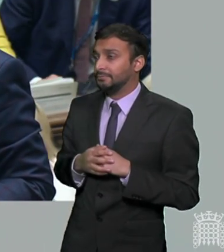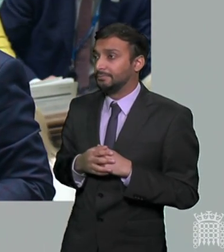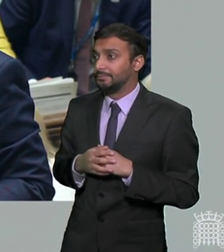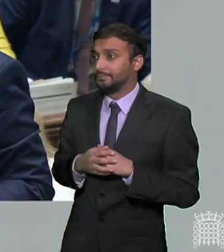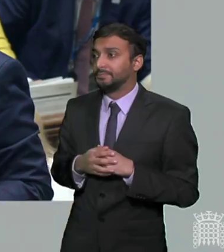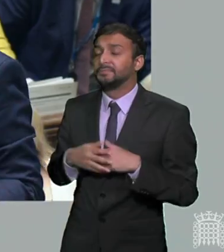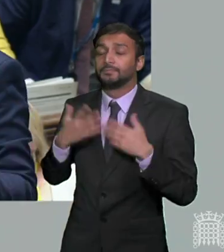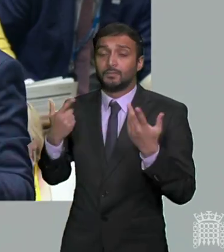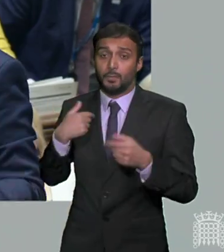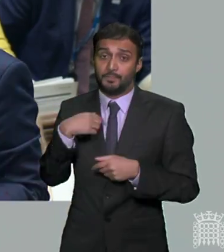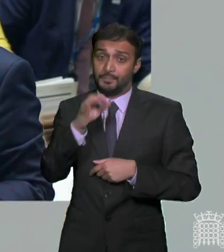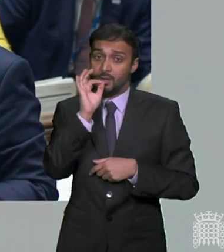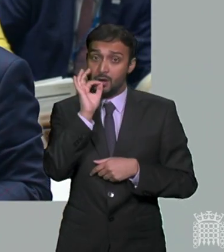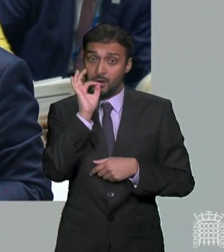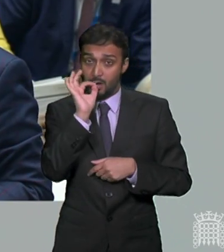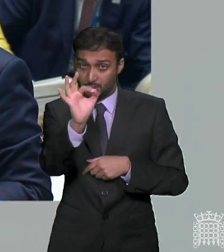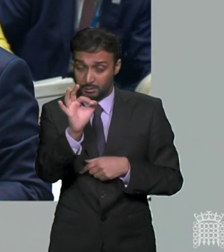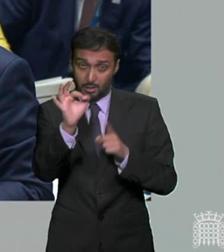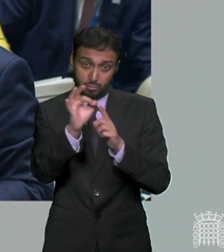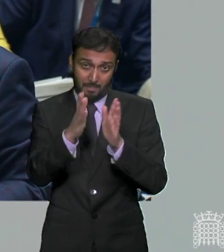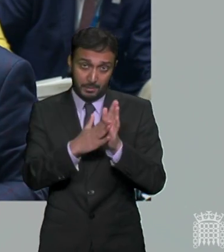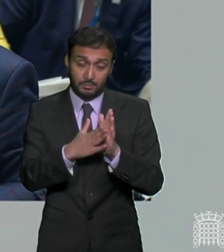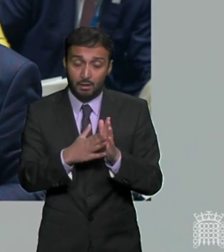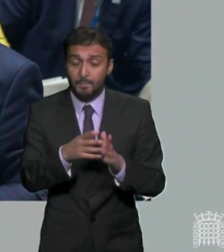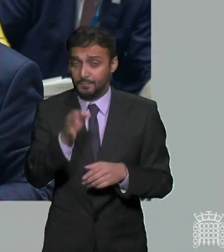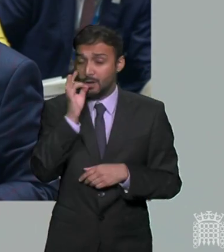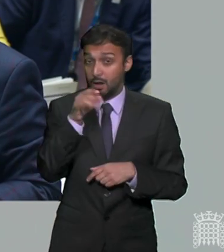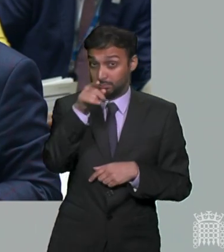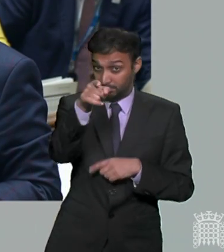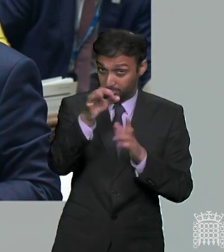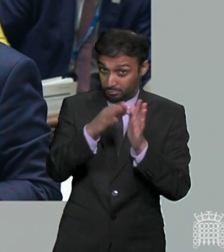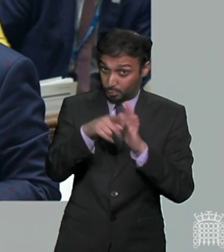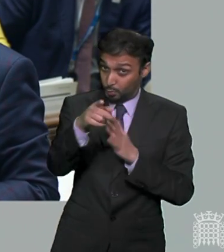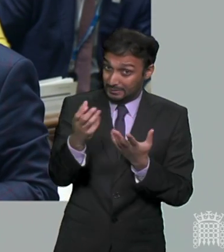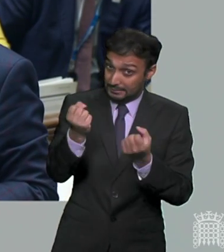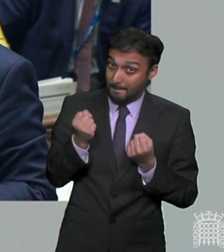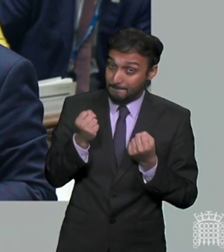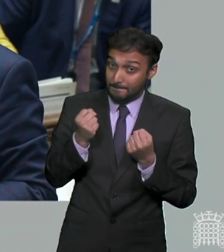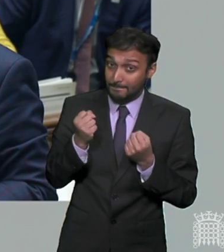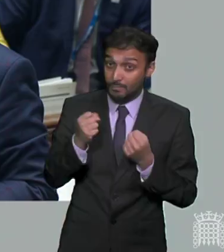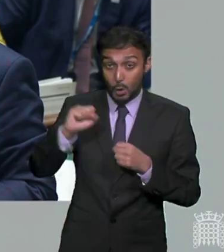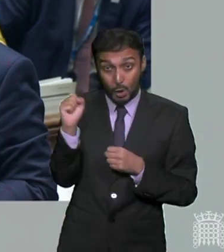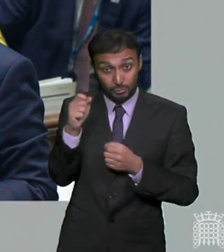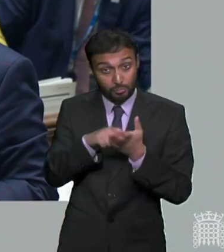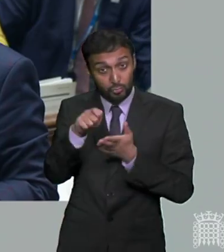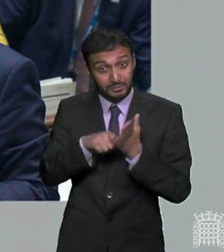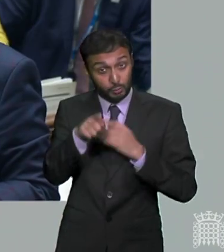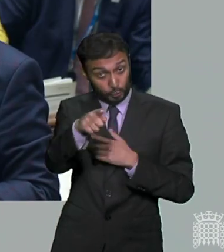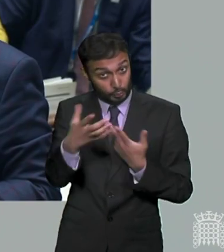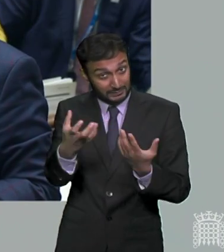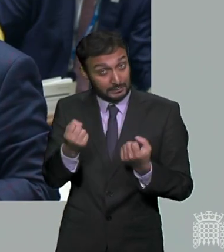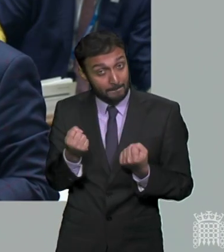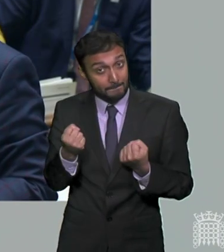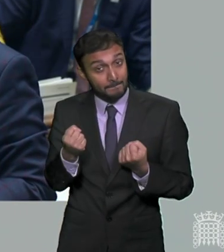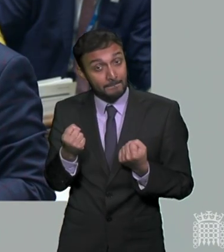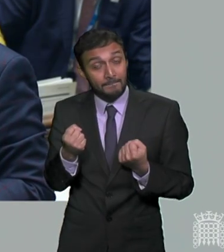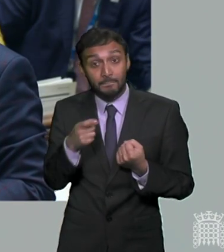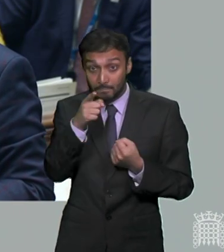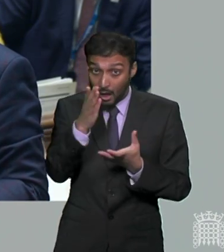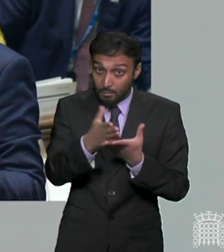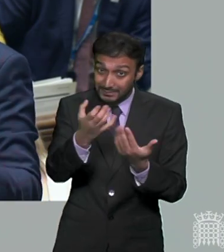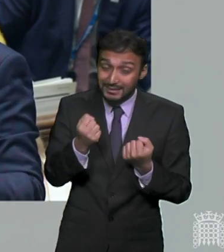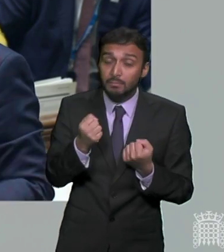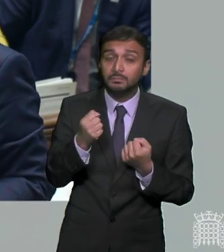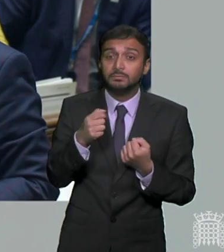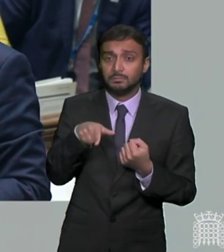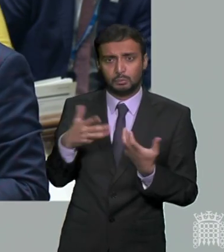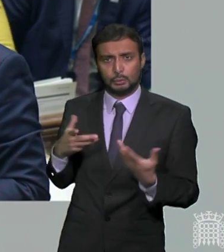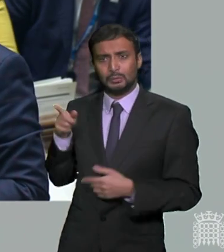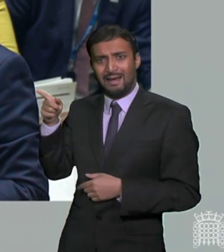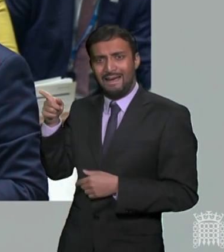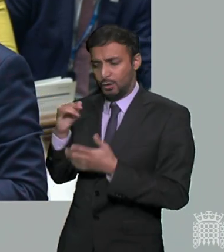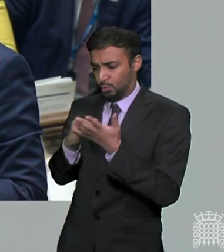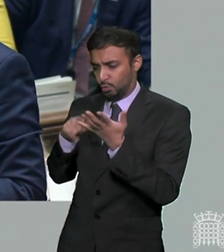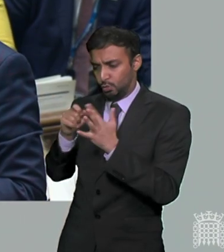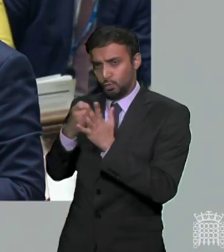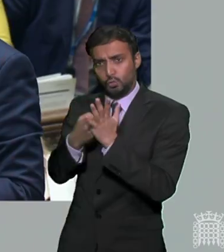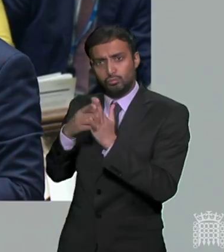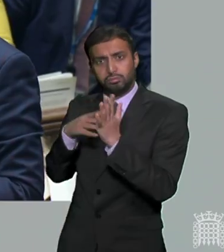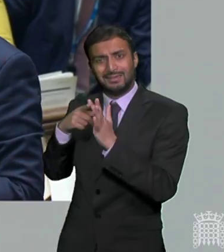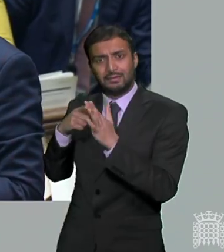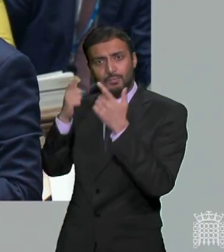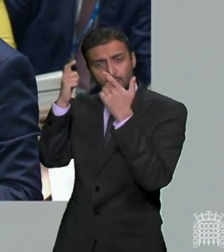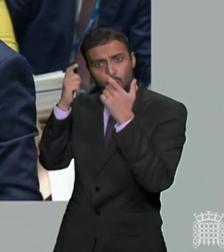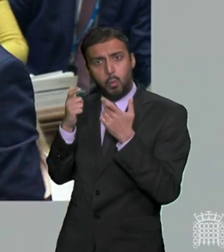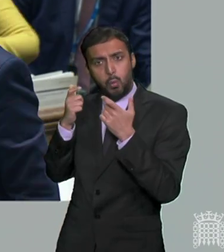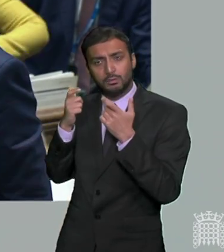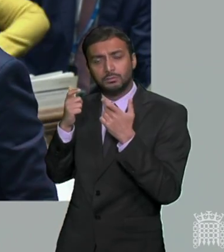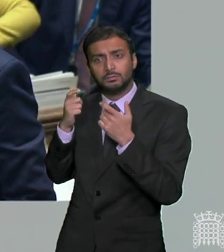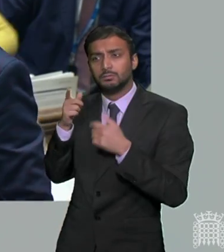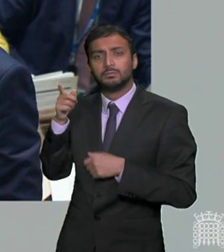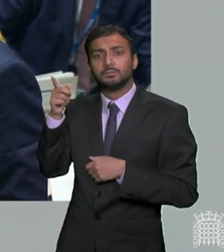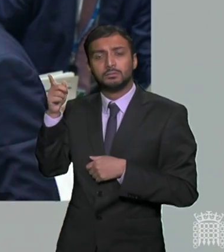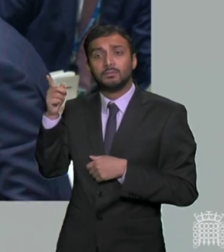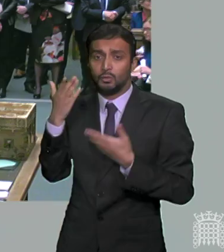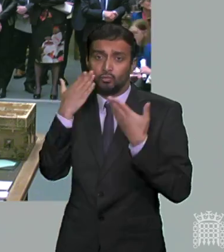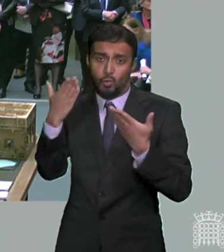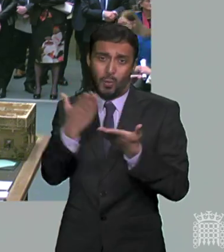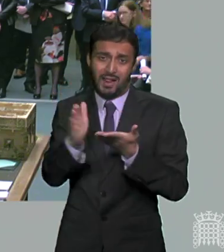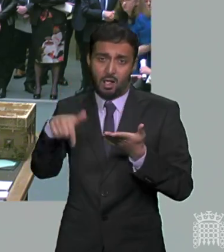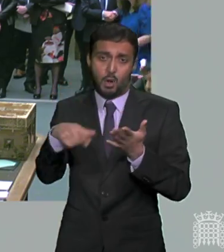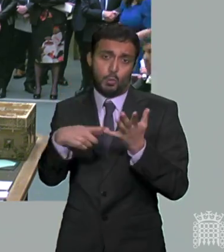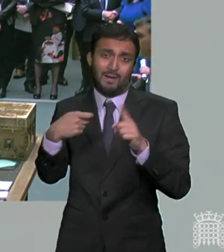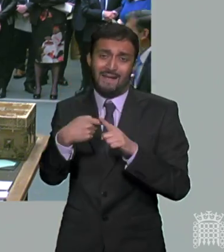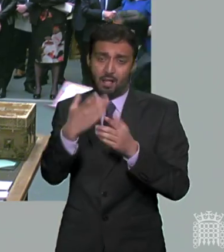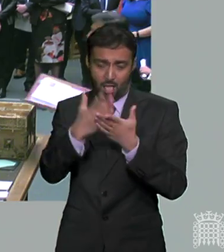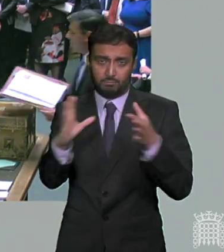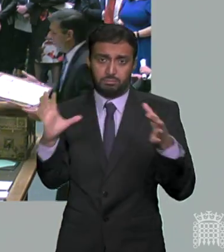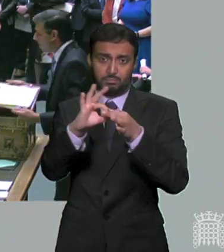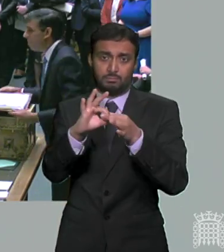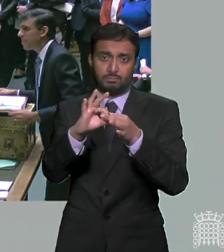It begs the ultimate question: can the Prime Minister tell us whether he accepts Scottish democracy and, if so, how that is compatible with today’s Supreme Court ruling, which clearly exposes the myth that the UK is a voluntary Union and is upheld by consent?